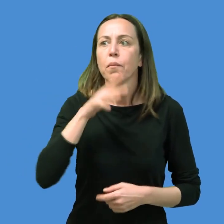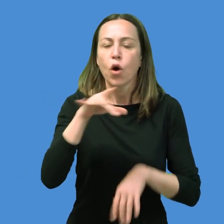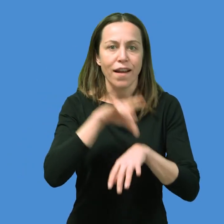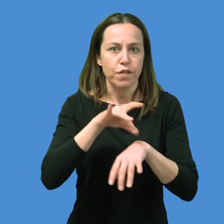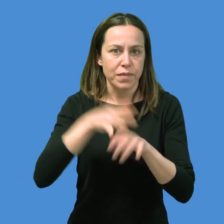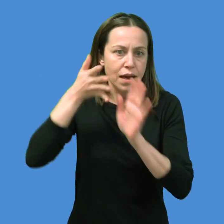enfermo